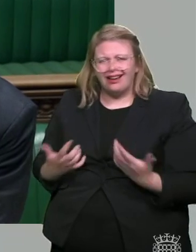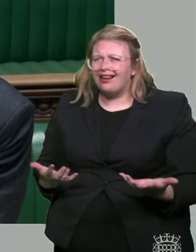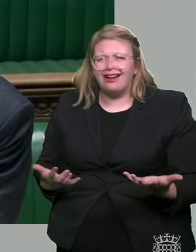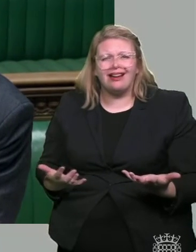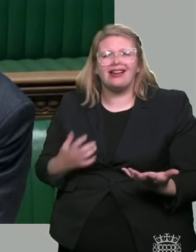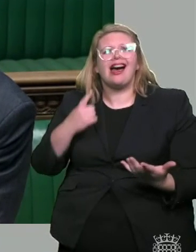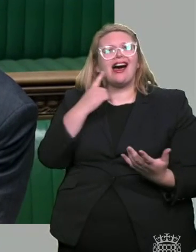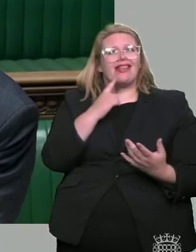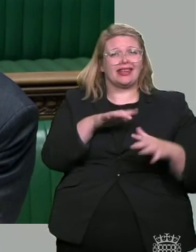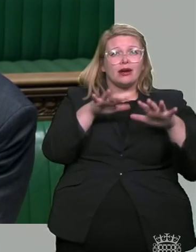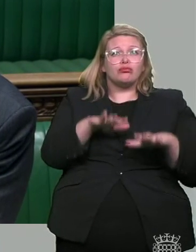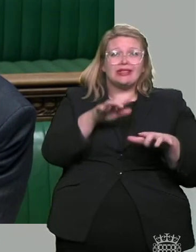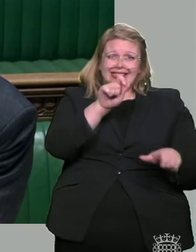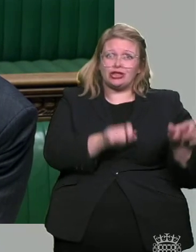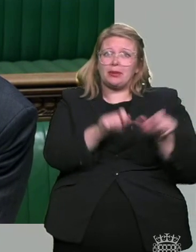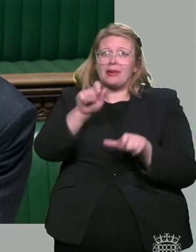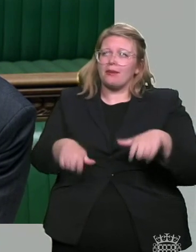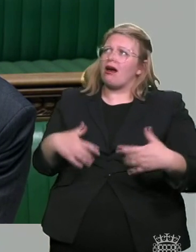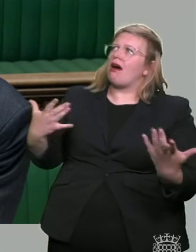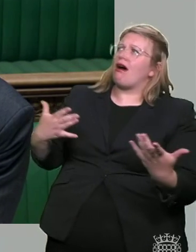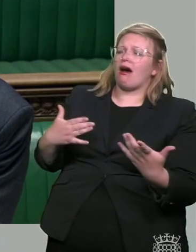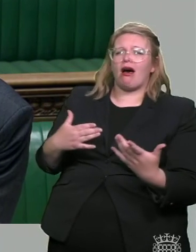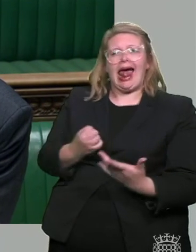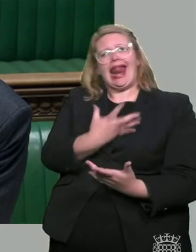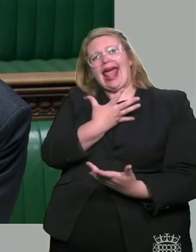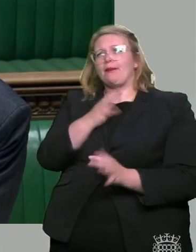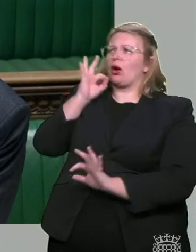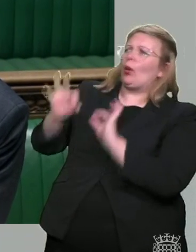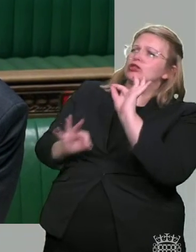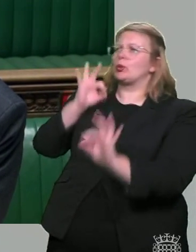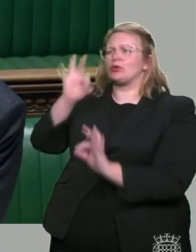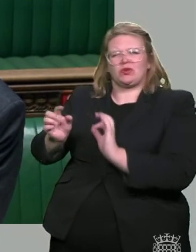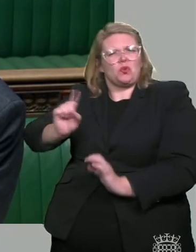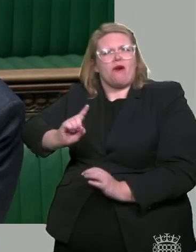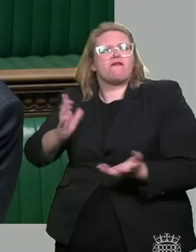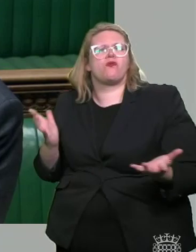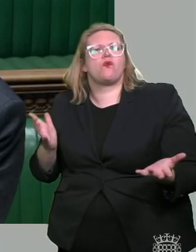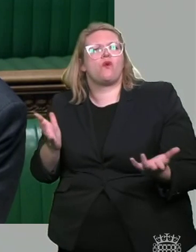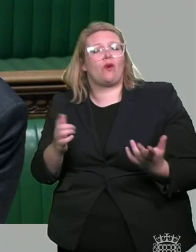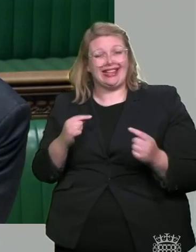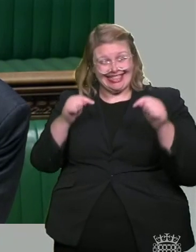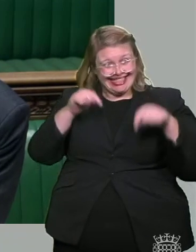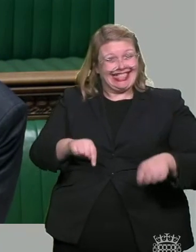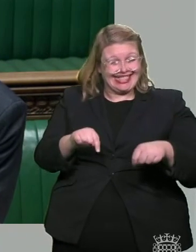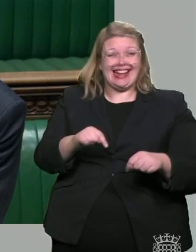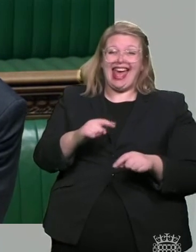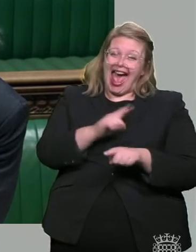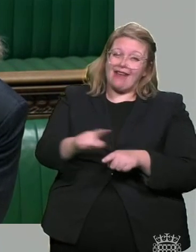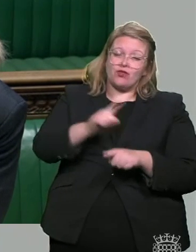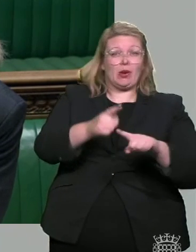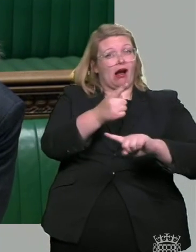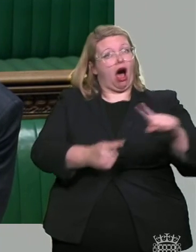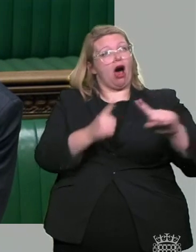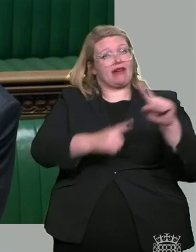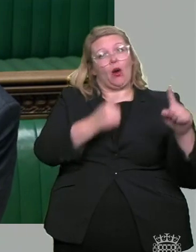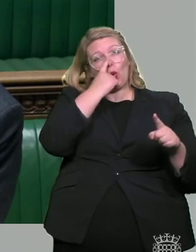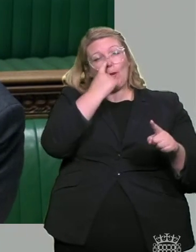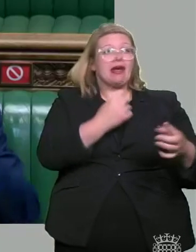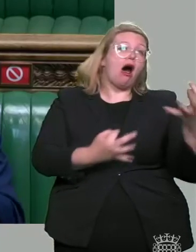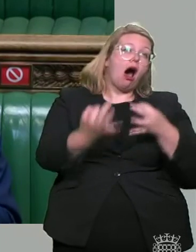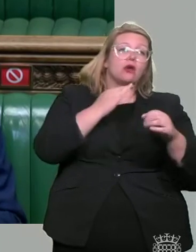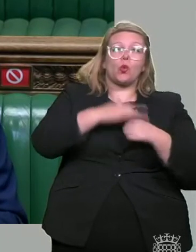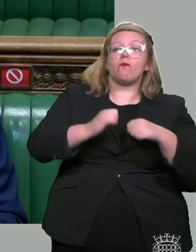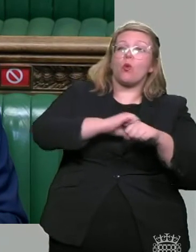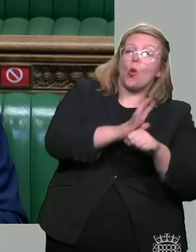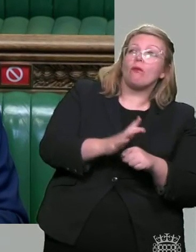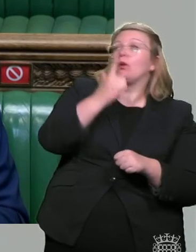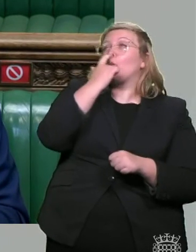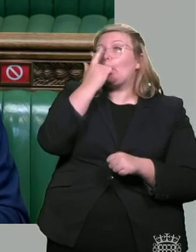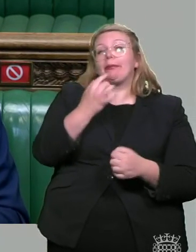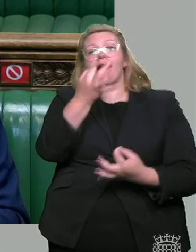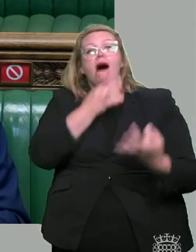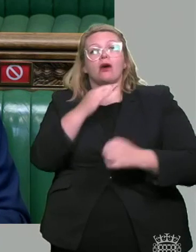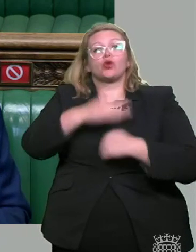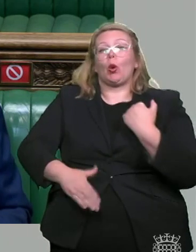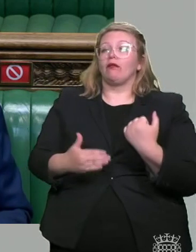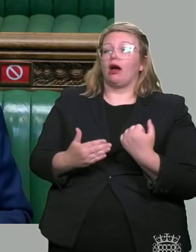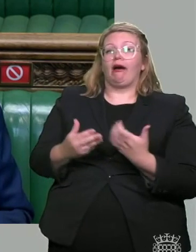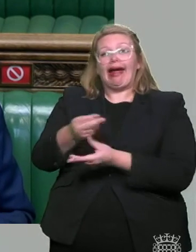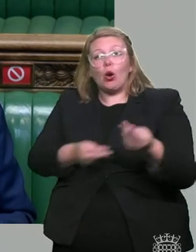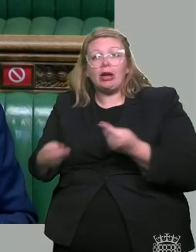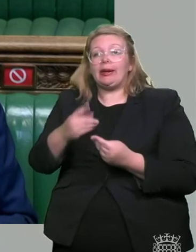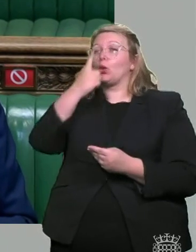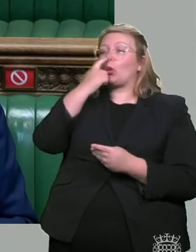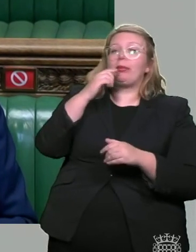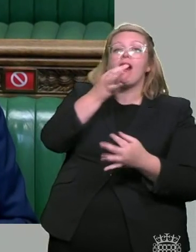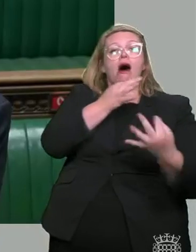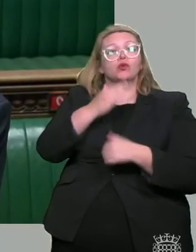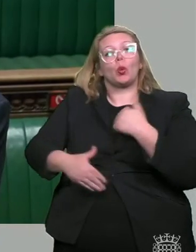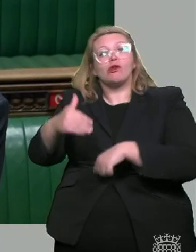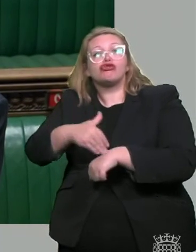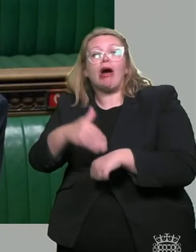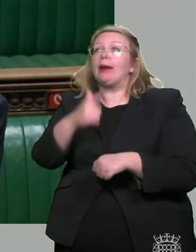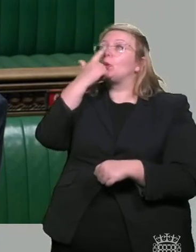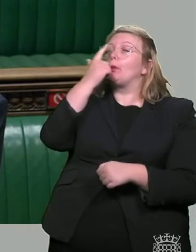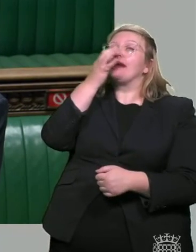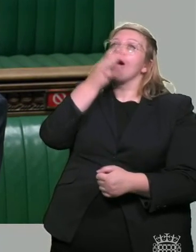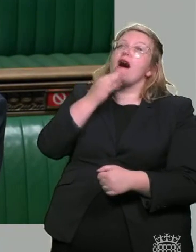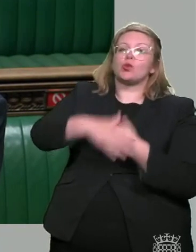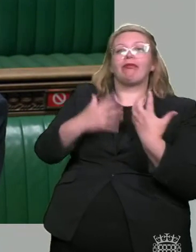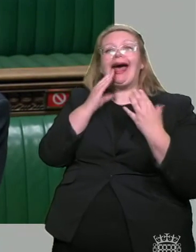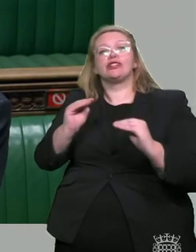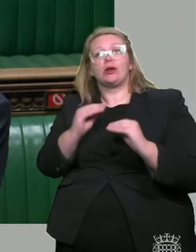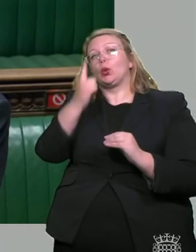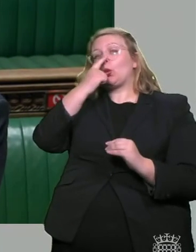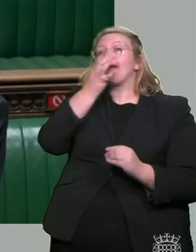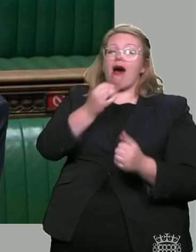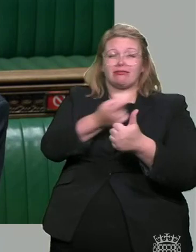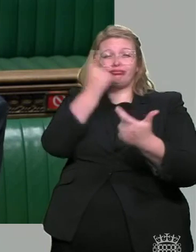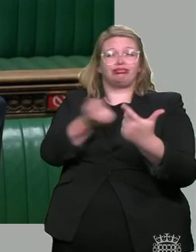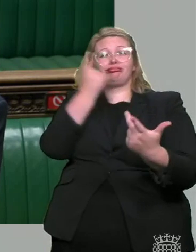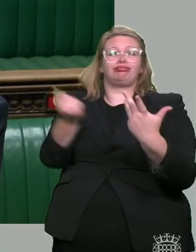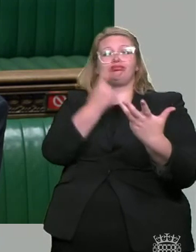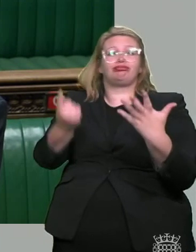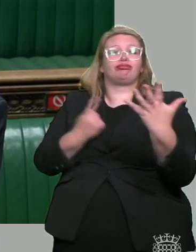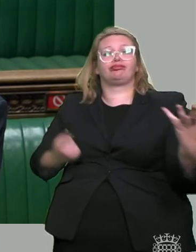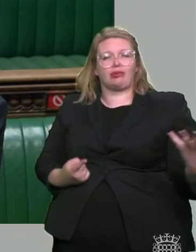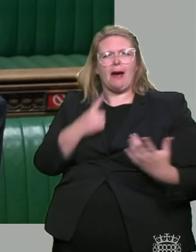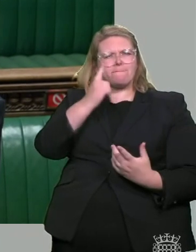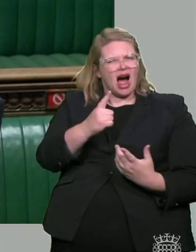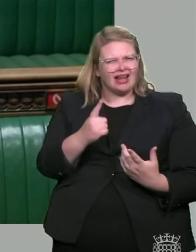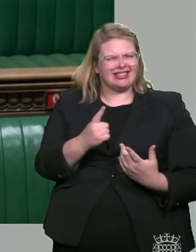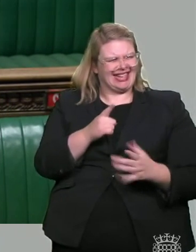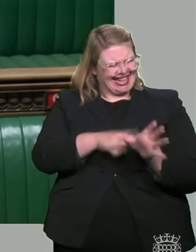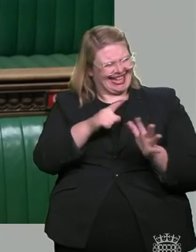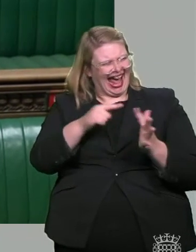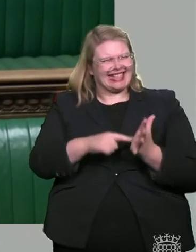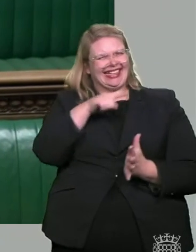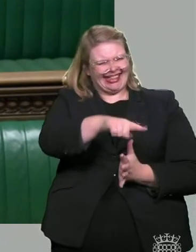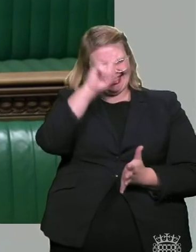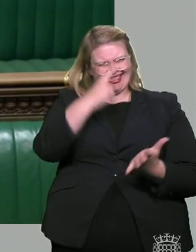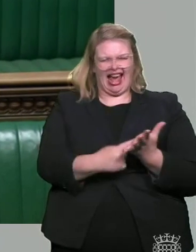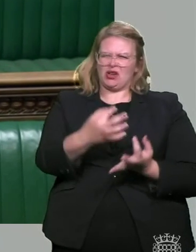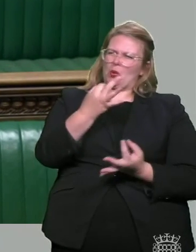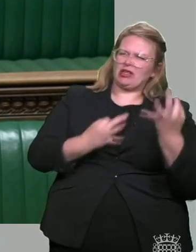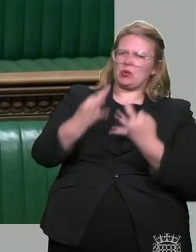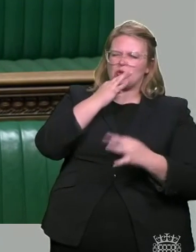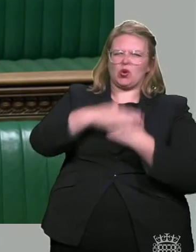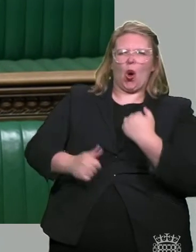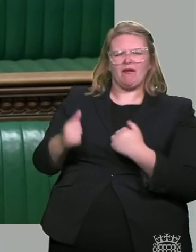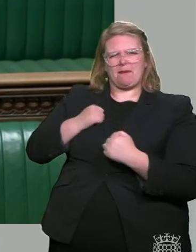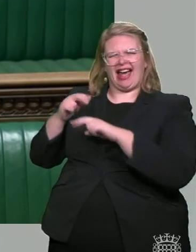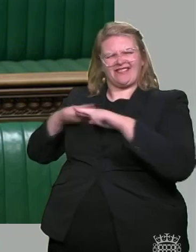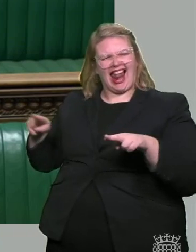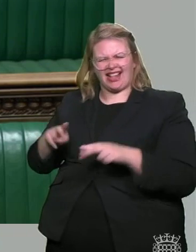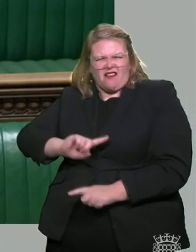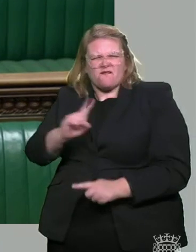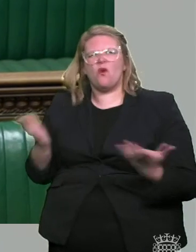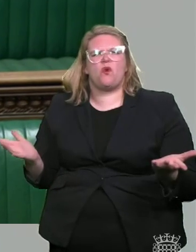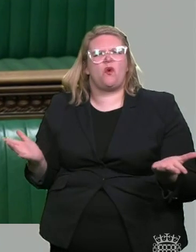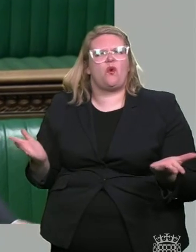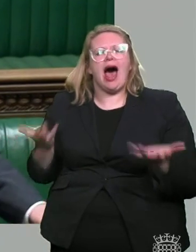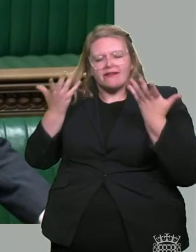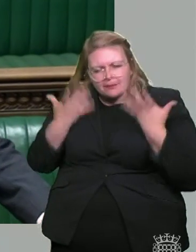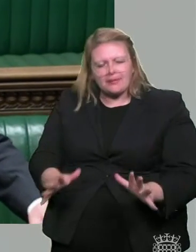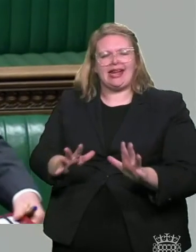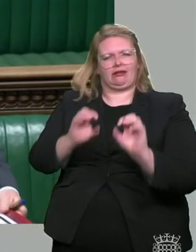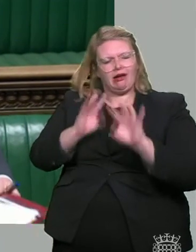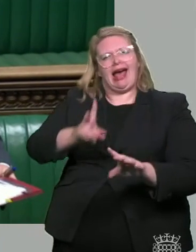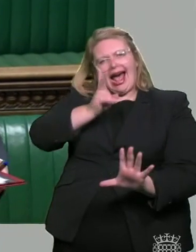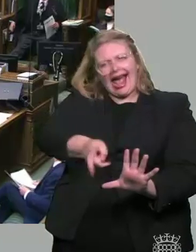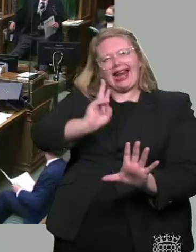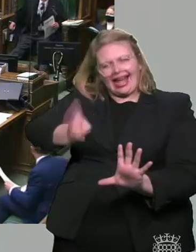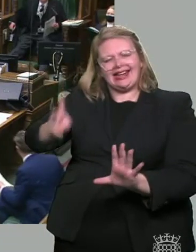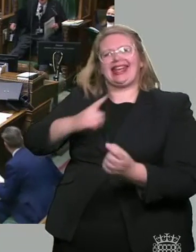The right honourable and learned Gentleman has half an hour every week to put serious and sensible questions to me about the state of the pandemic, about the vaccine roll-out, about what we are doing to support our NHS, about what we are doing to fight crime, about what we are doing to bounce back from this pandemic, about the economic recovery, about jobs for the people of this country, and he goes on and on about wallpaper when, as I have told him umpteen times now, I paid for it.